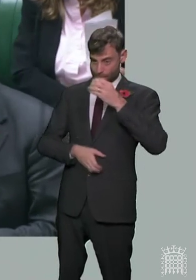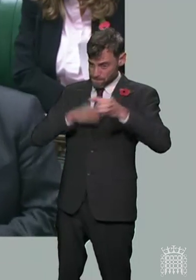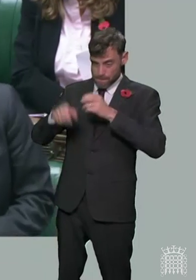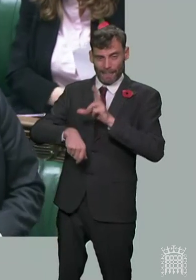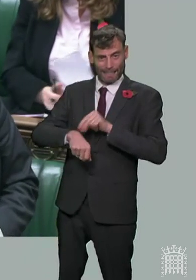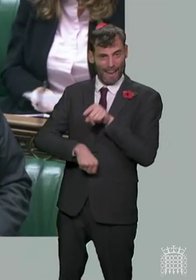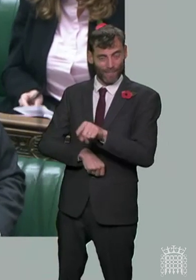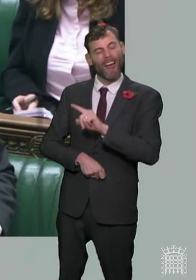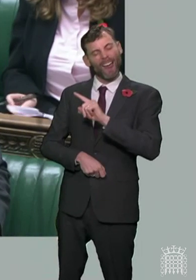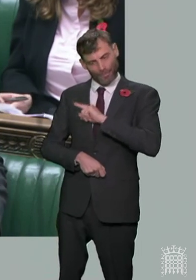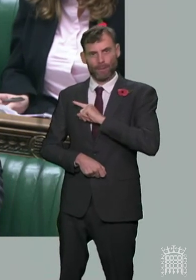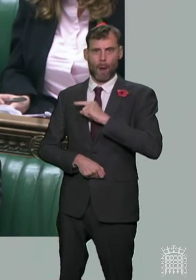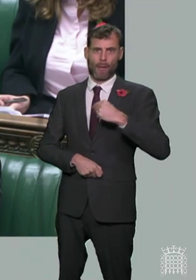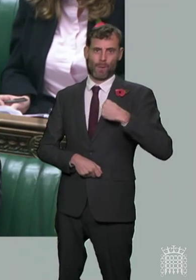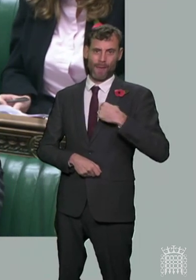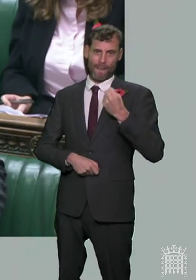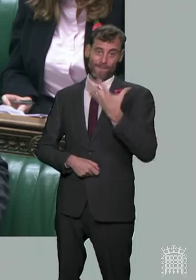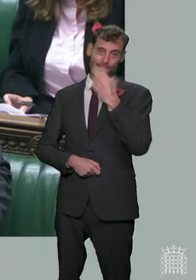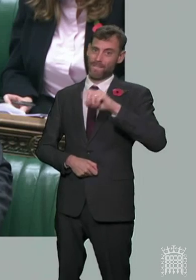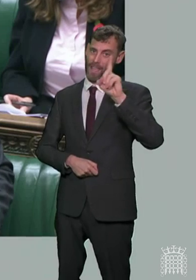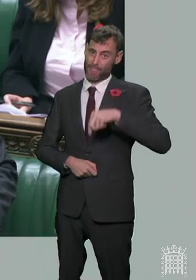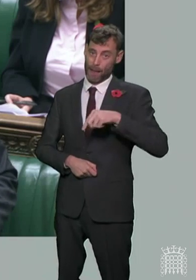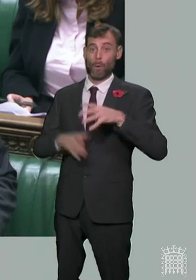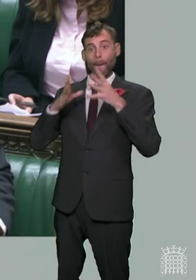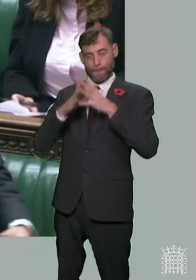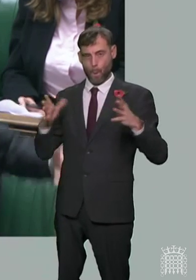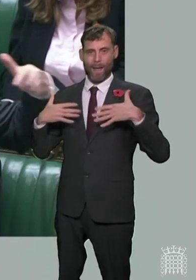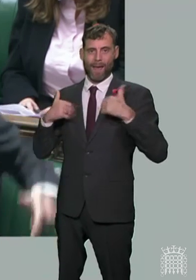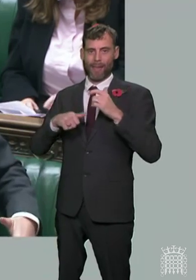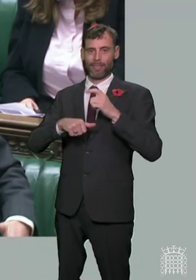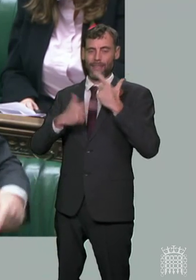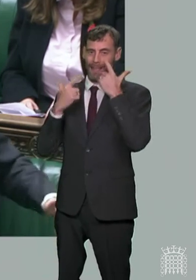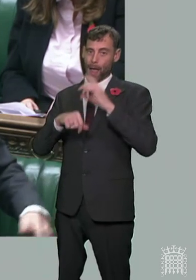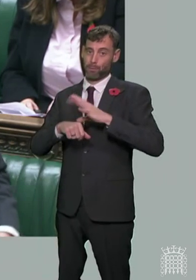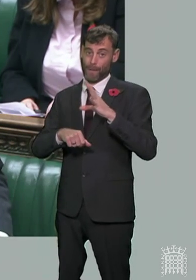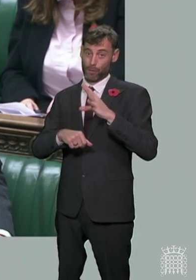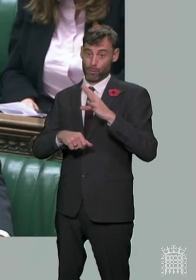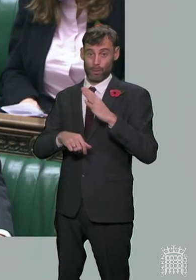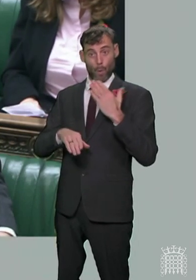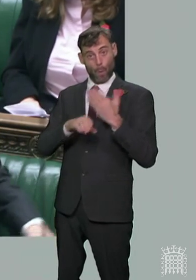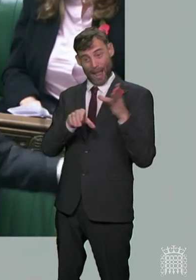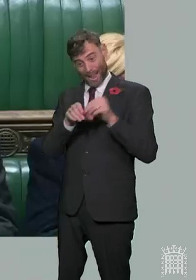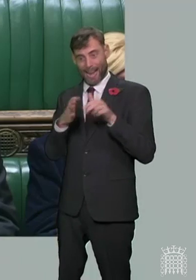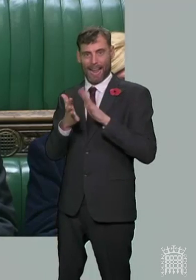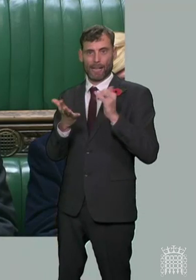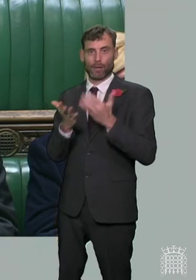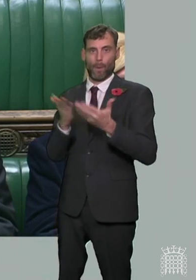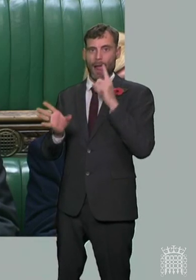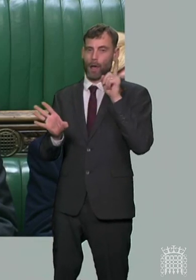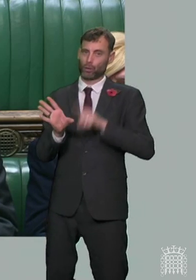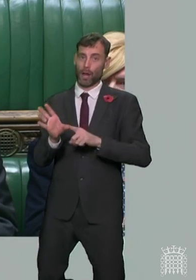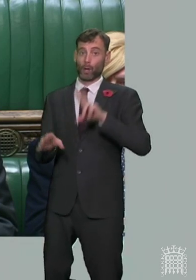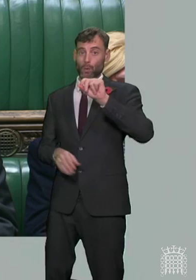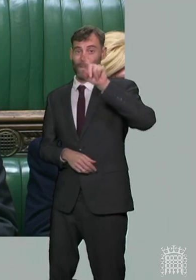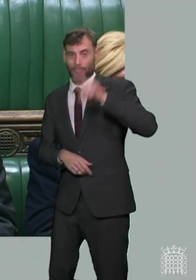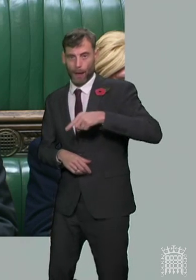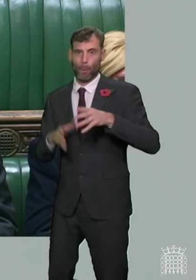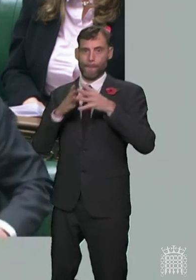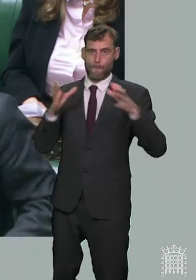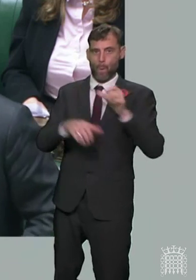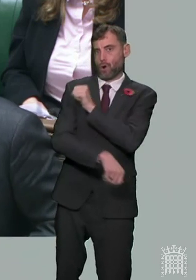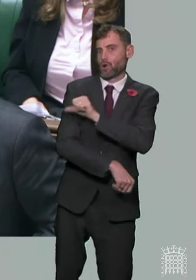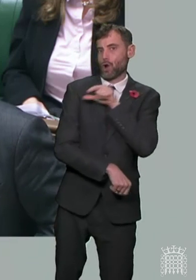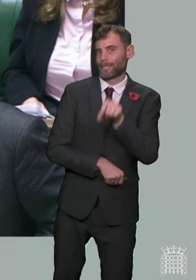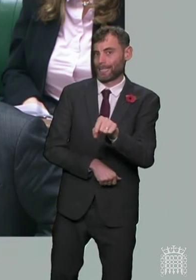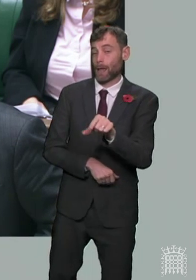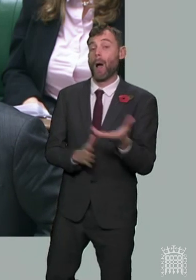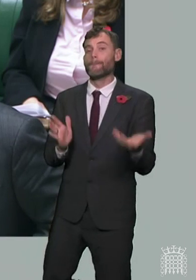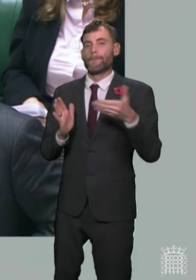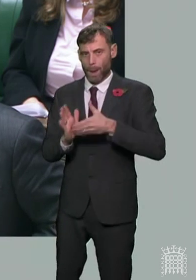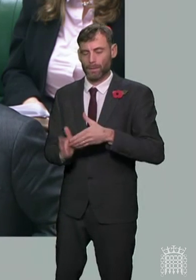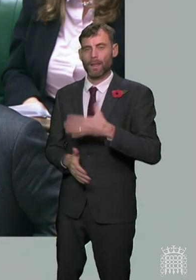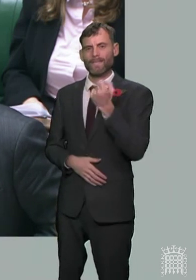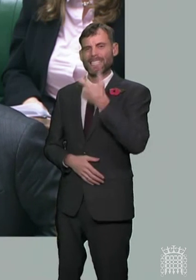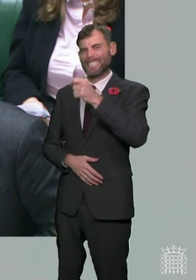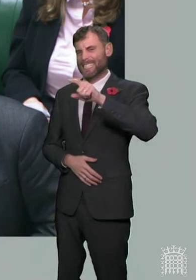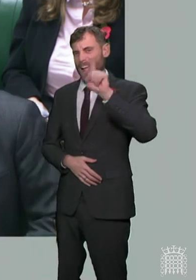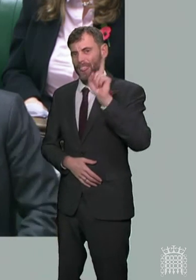That is why there are 50,000 more healthcare professionals in the NHS this year than there were last year—12,000 more nurses.